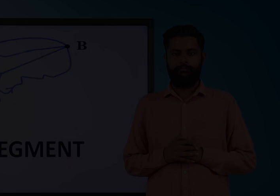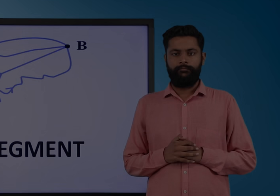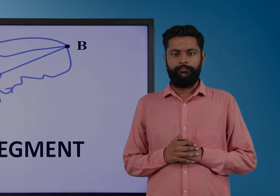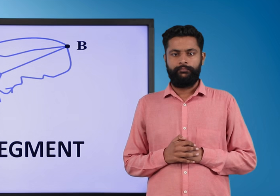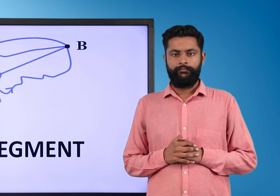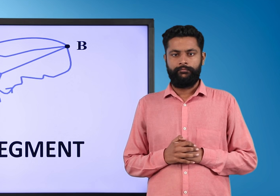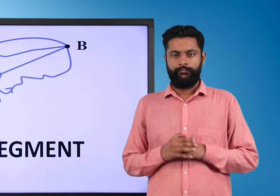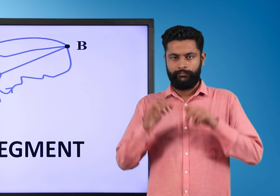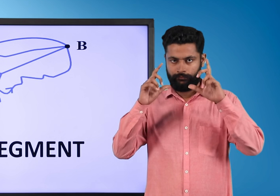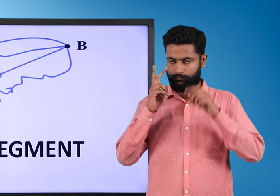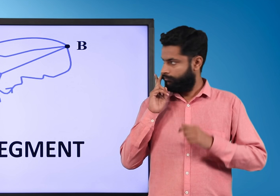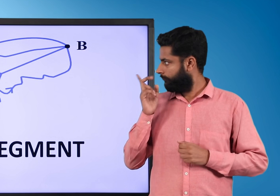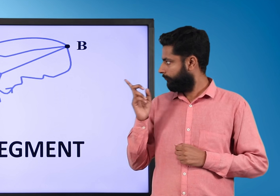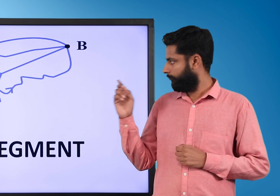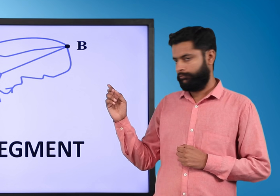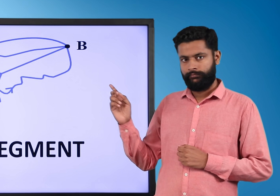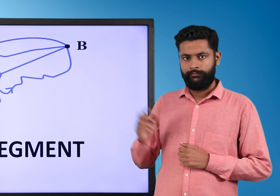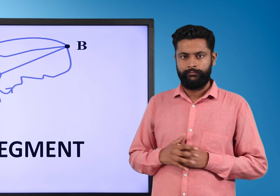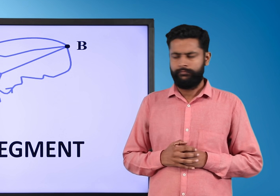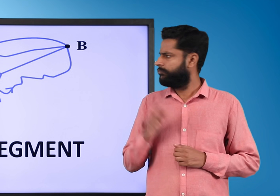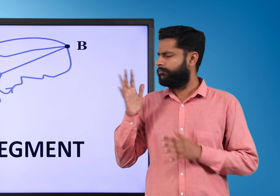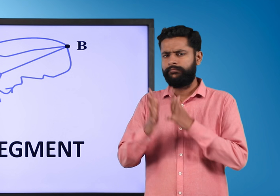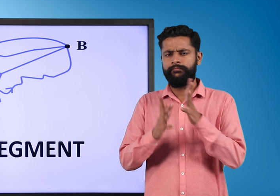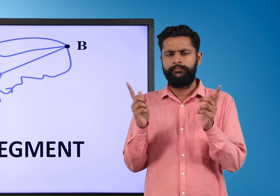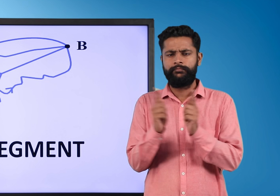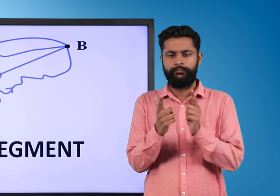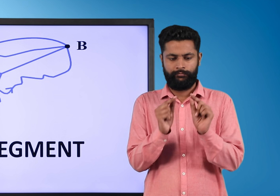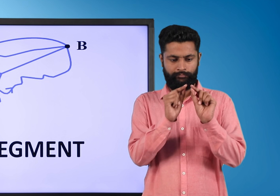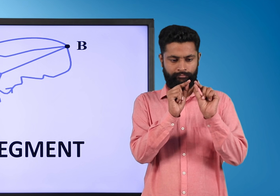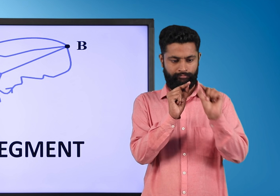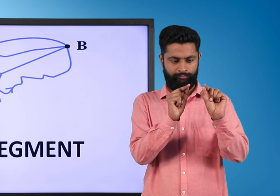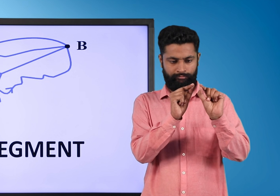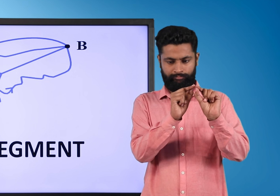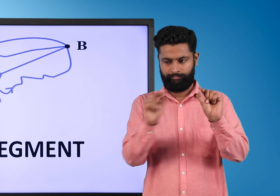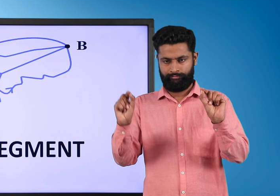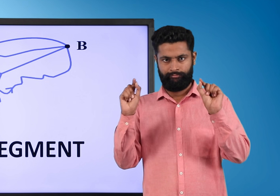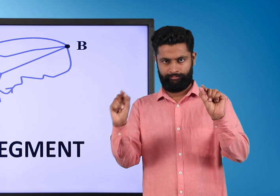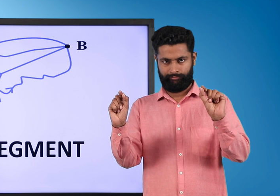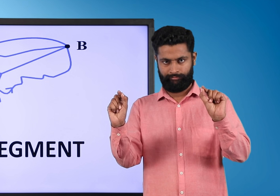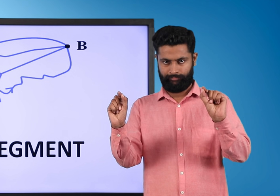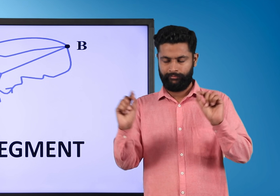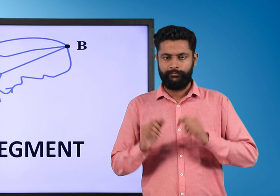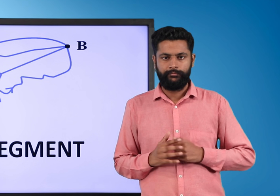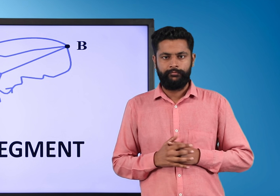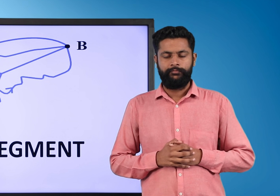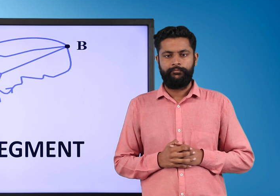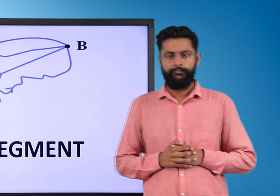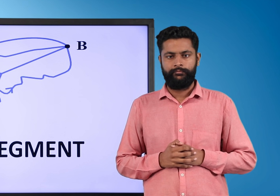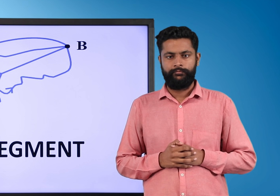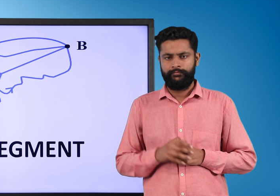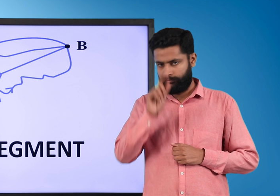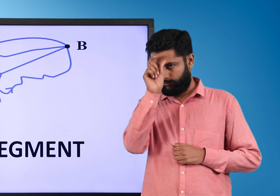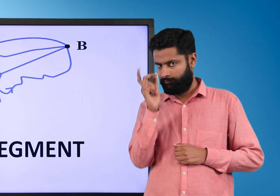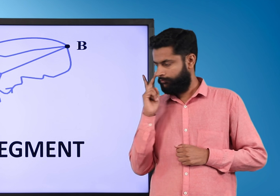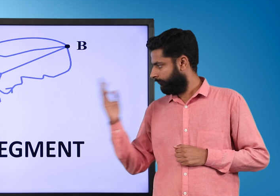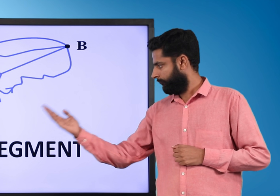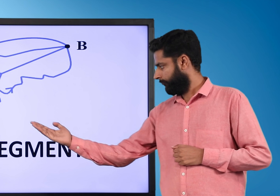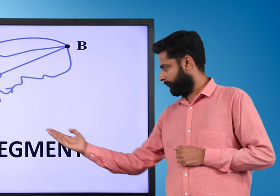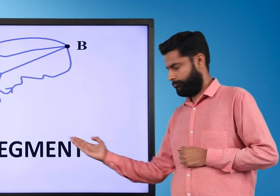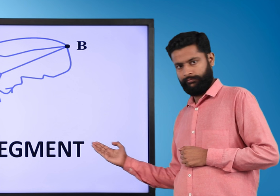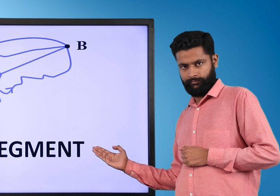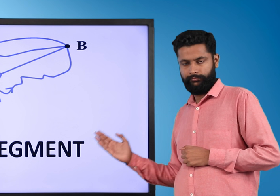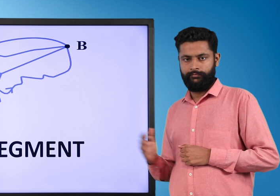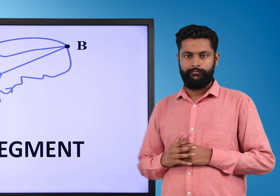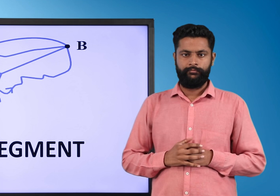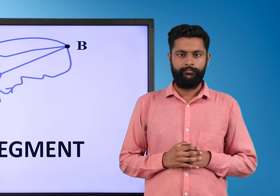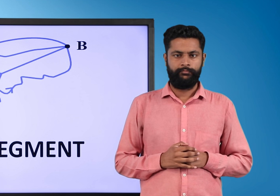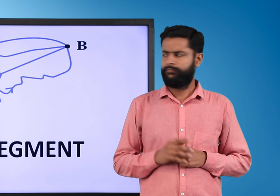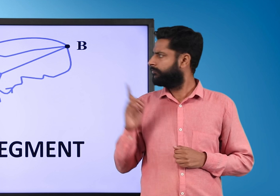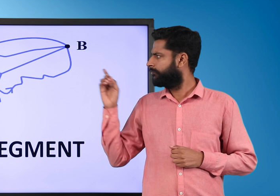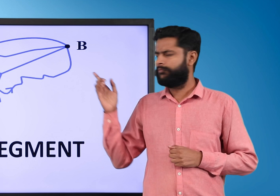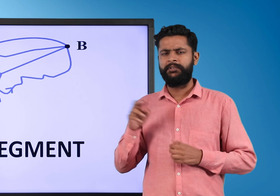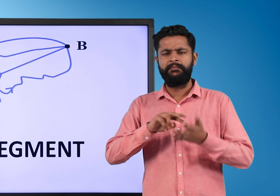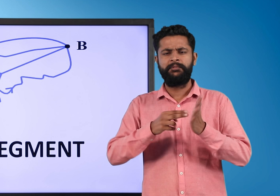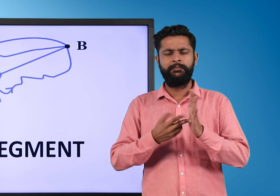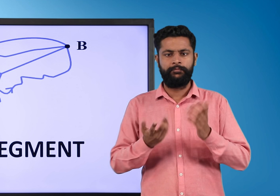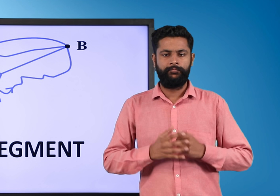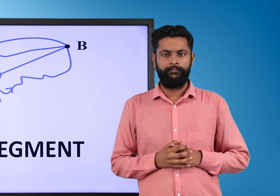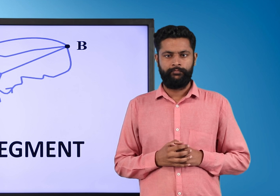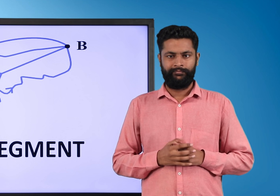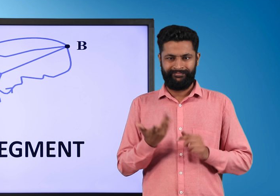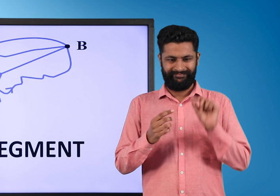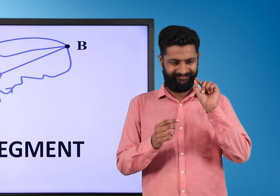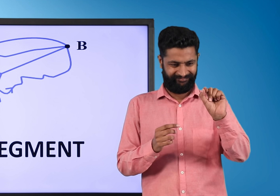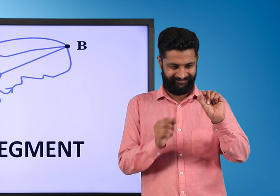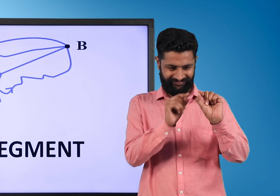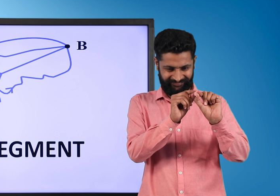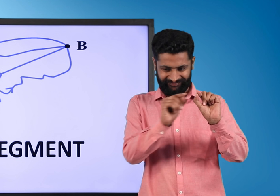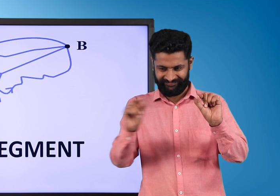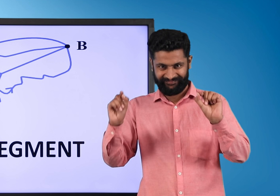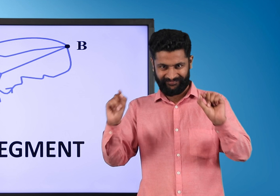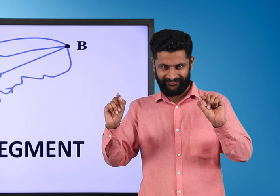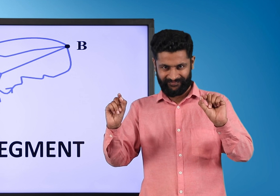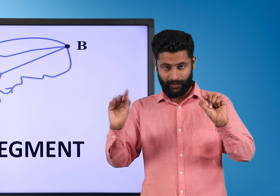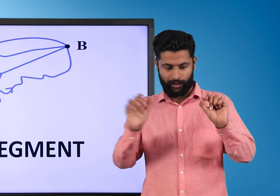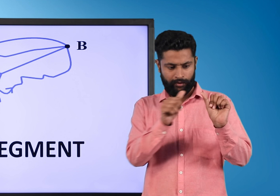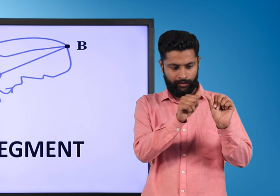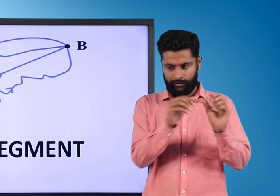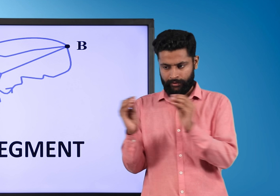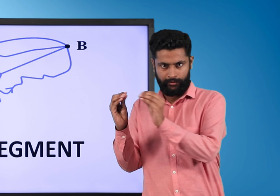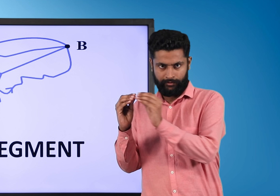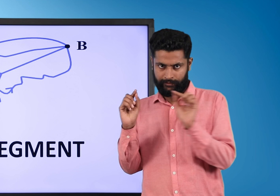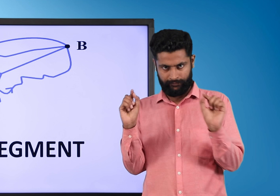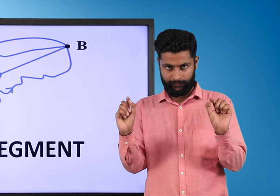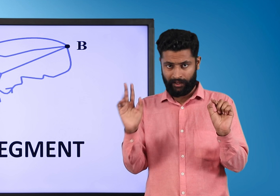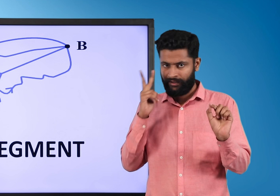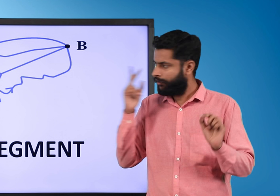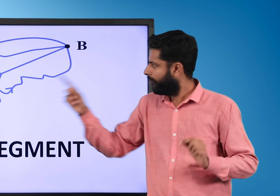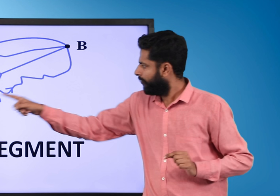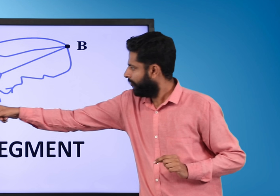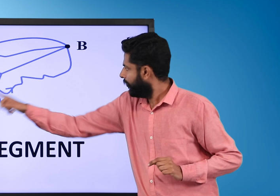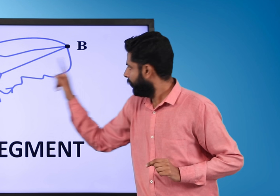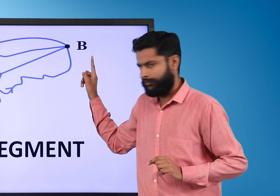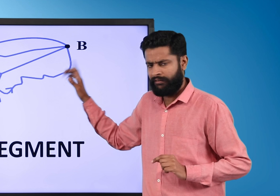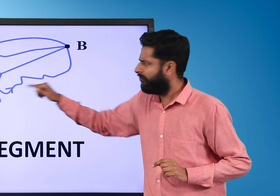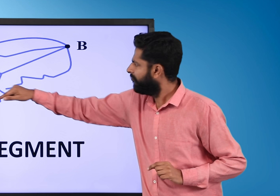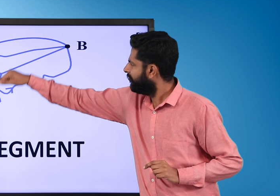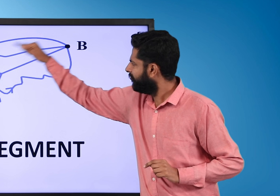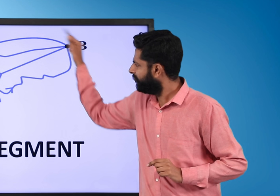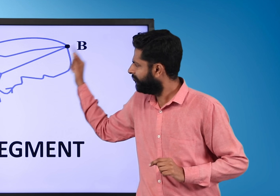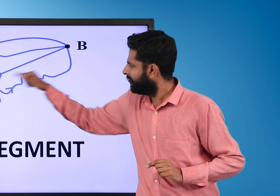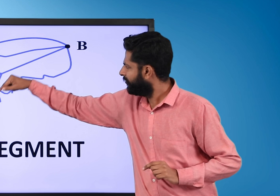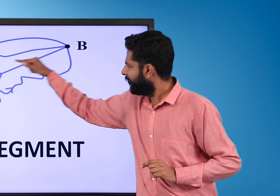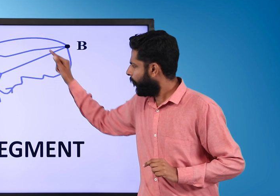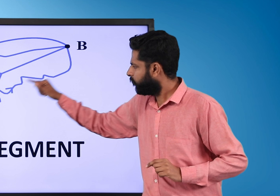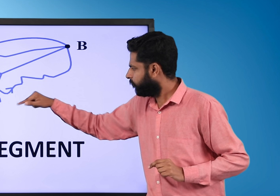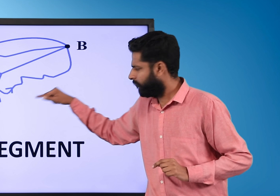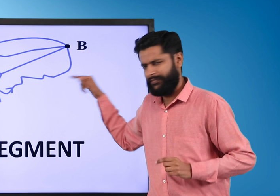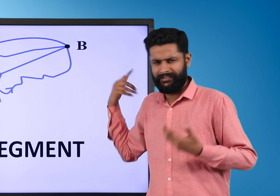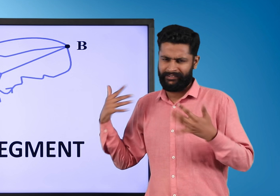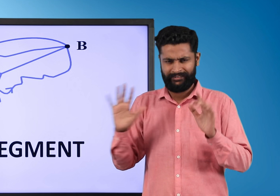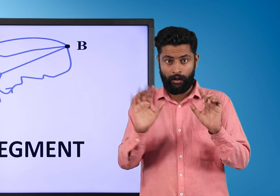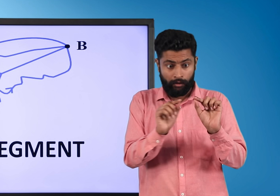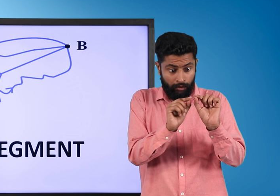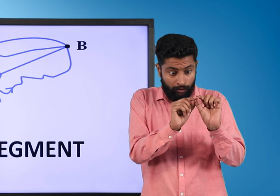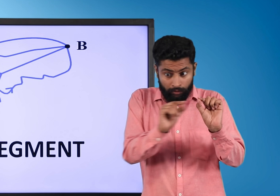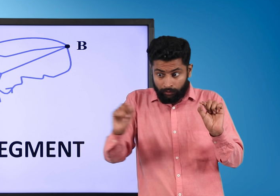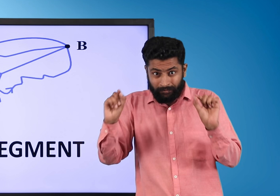line segment This sign means line segment. A line segment corresponds to the shortest distance between two points.